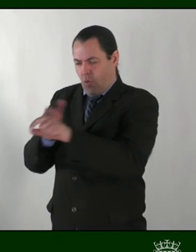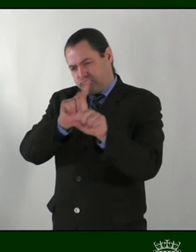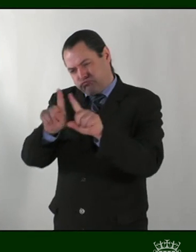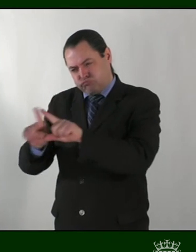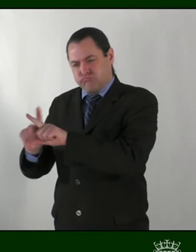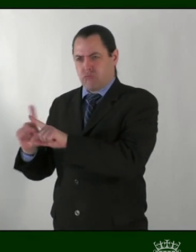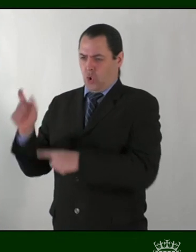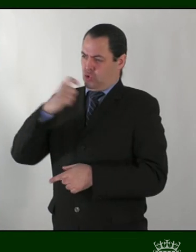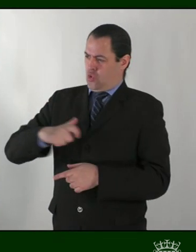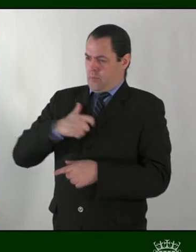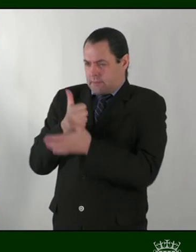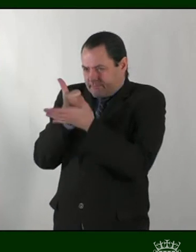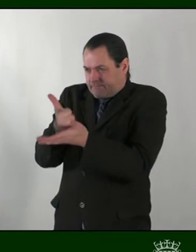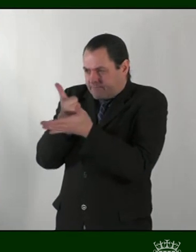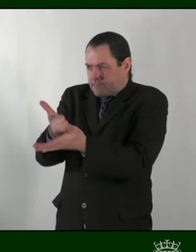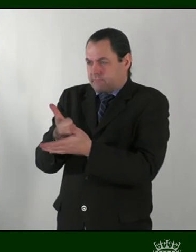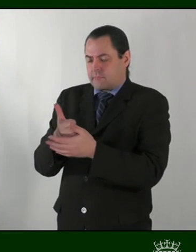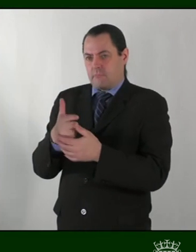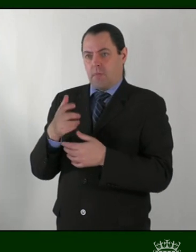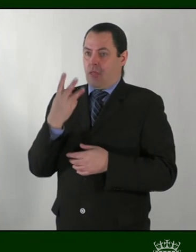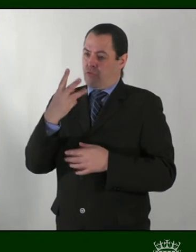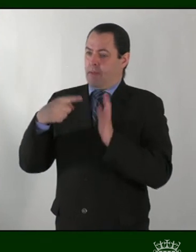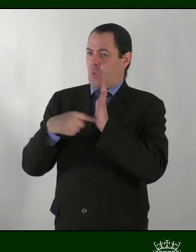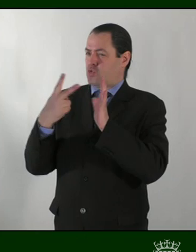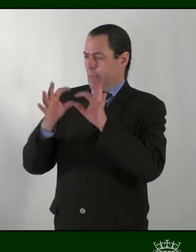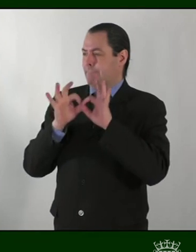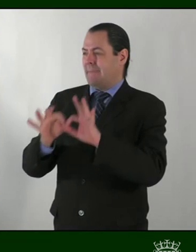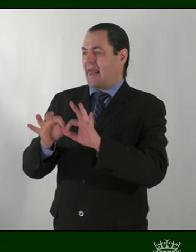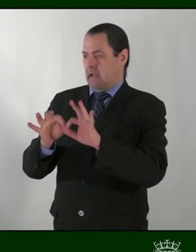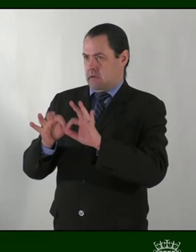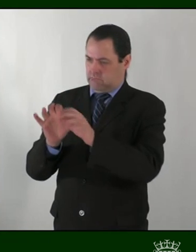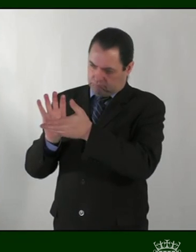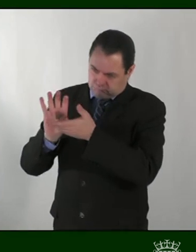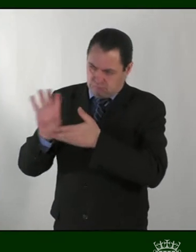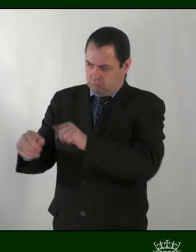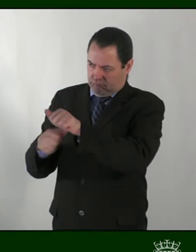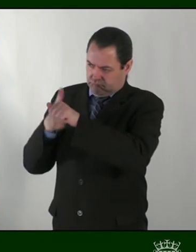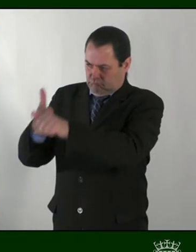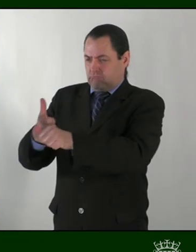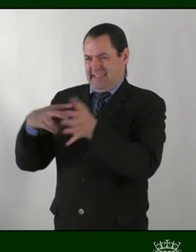This country has committed £3.2 billion to that cause.